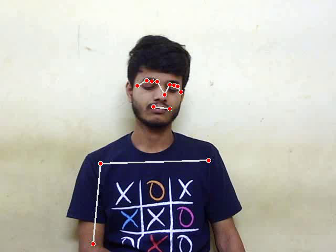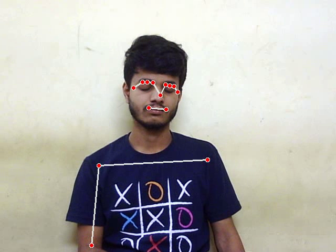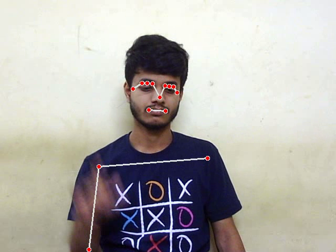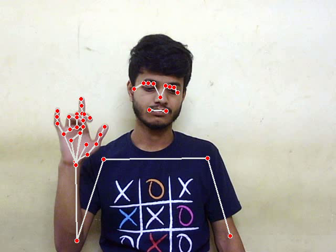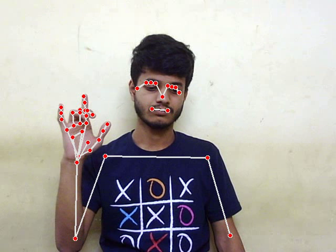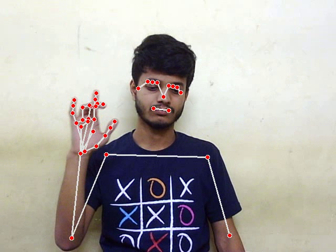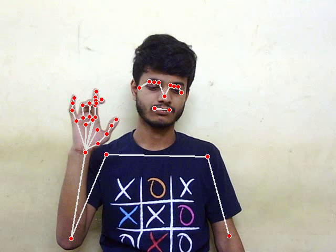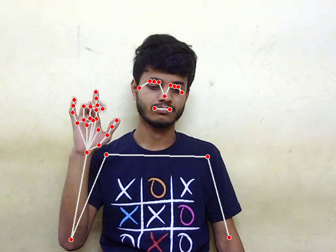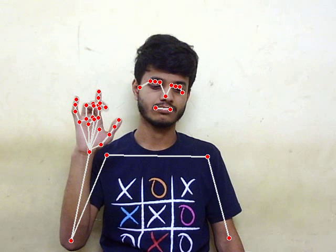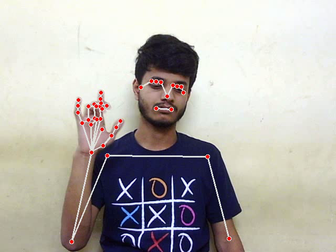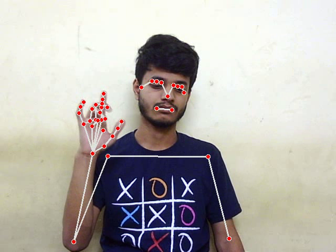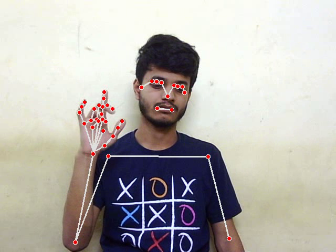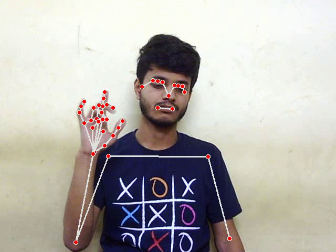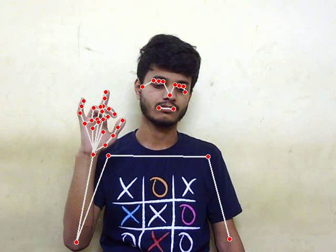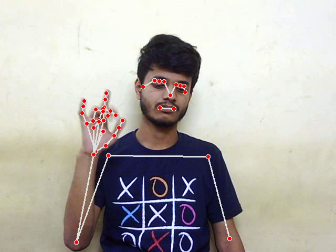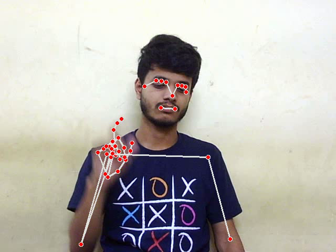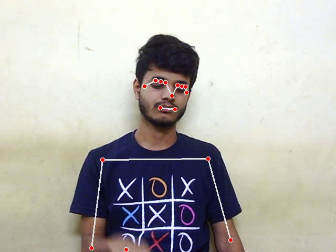why